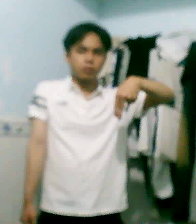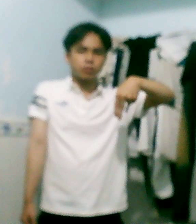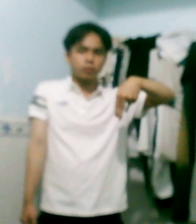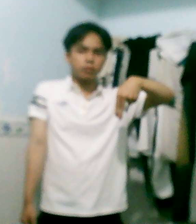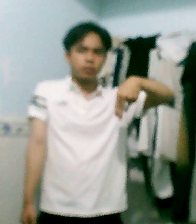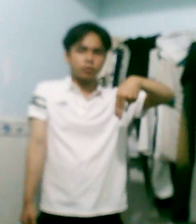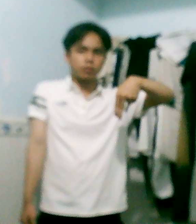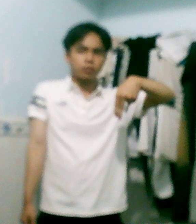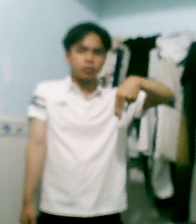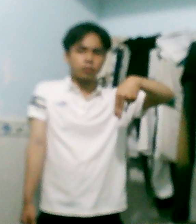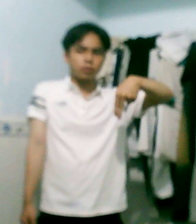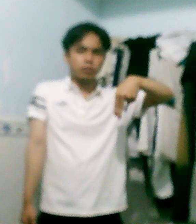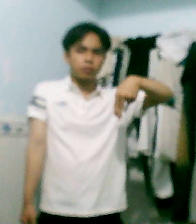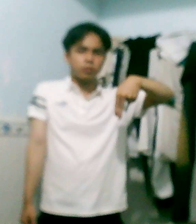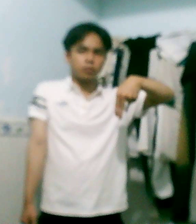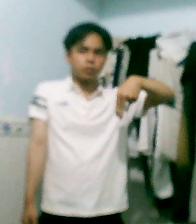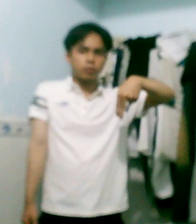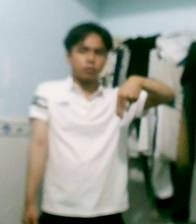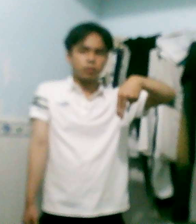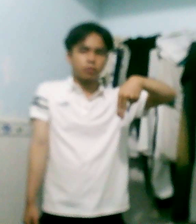n